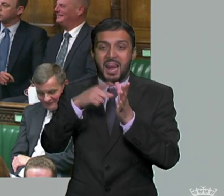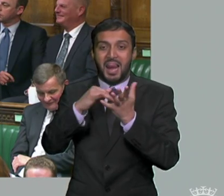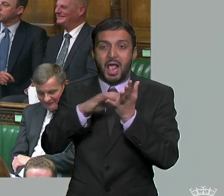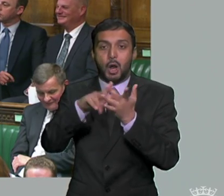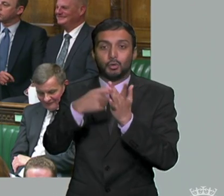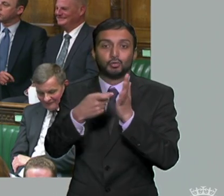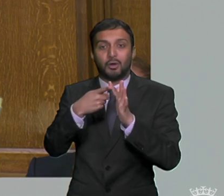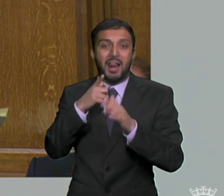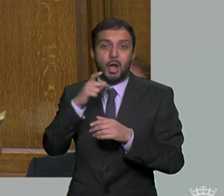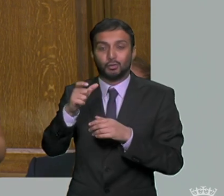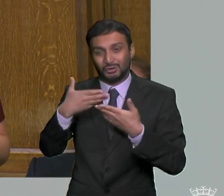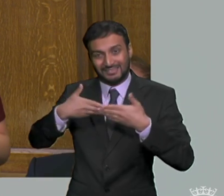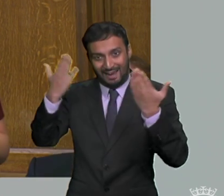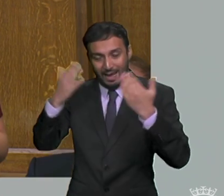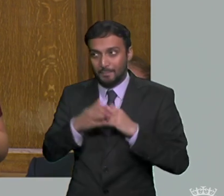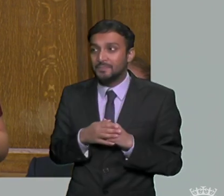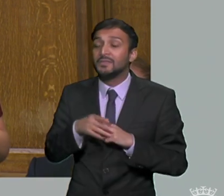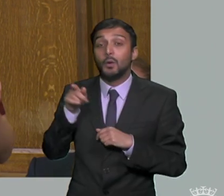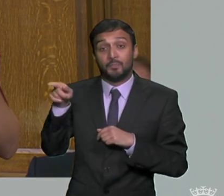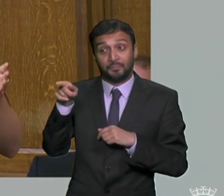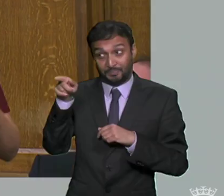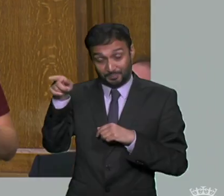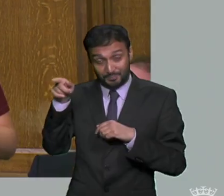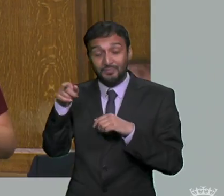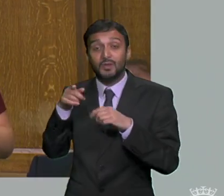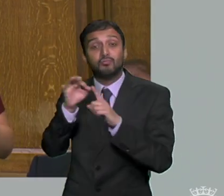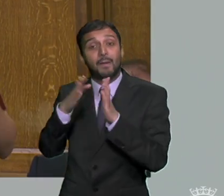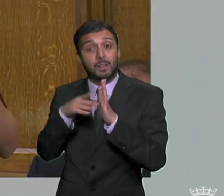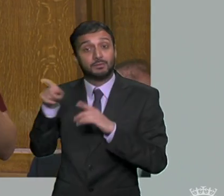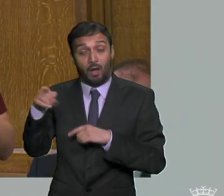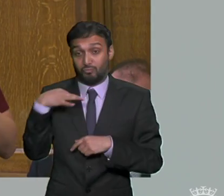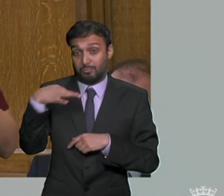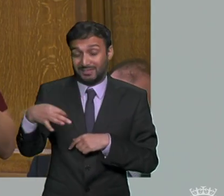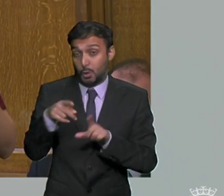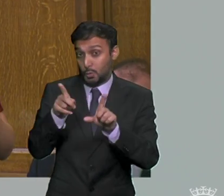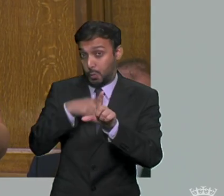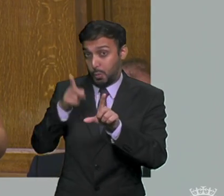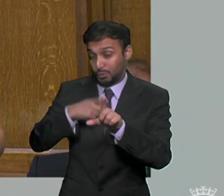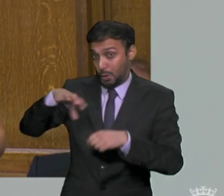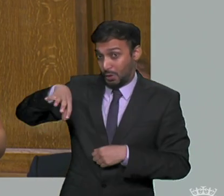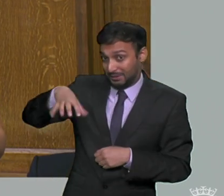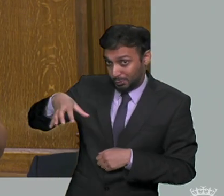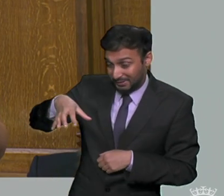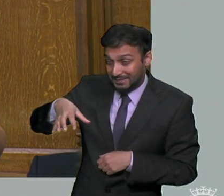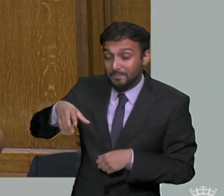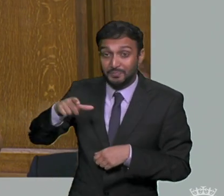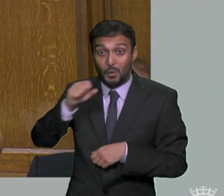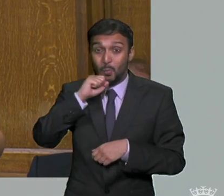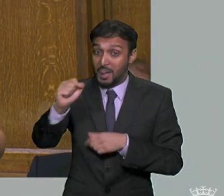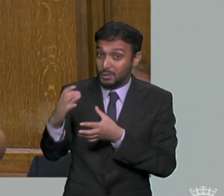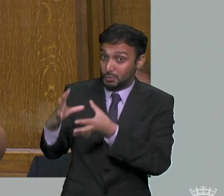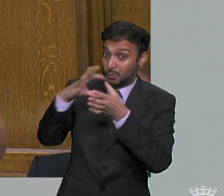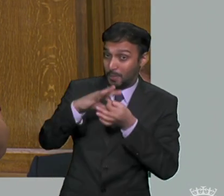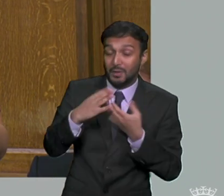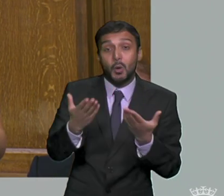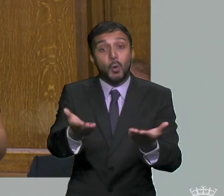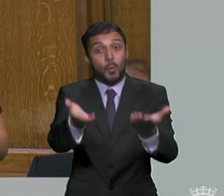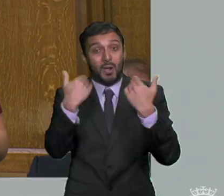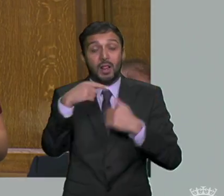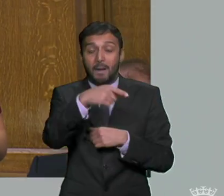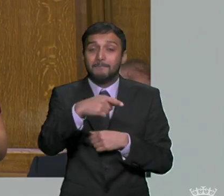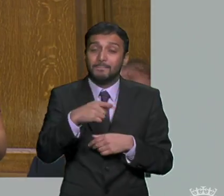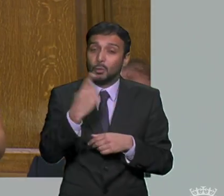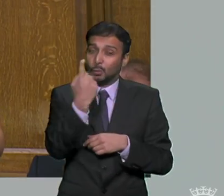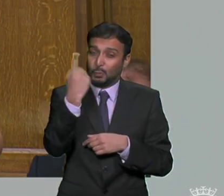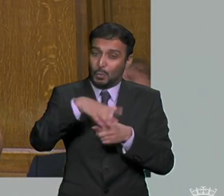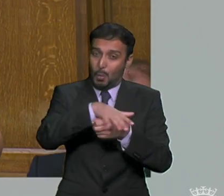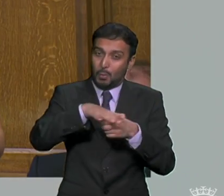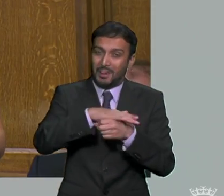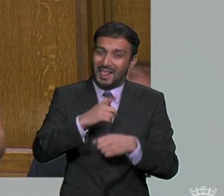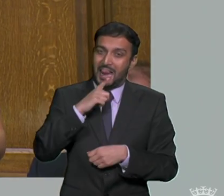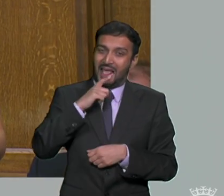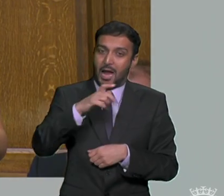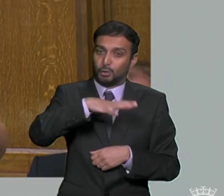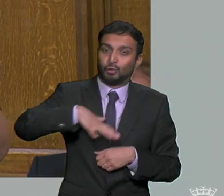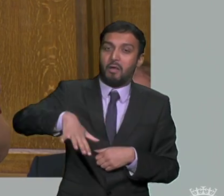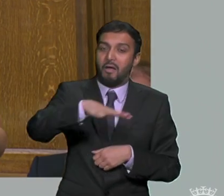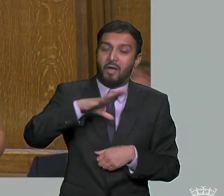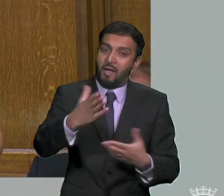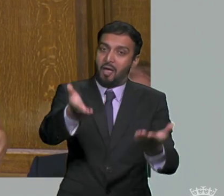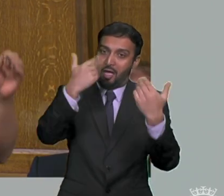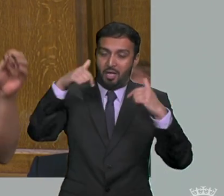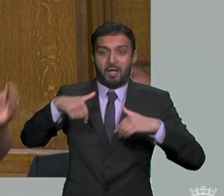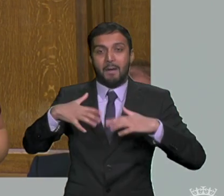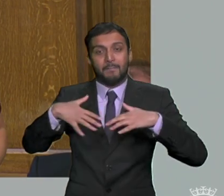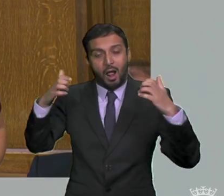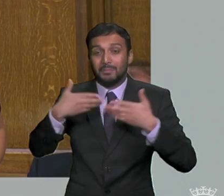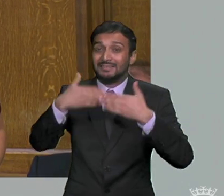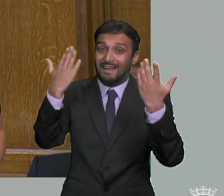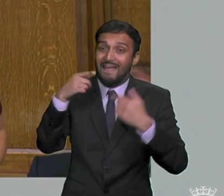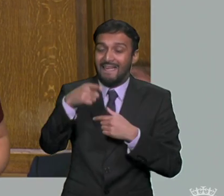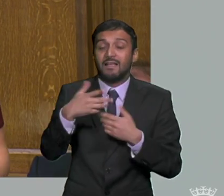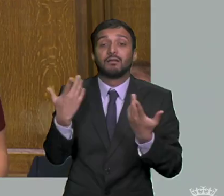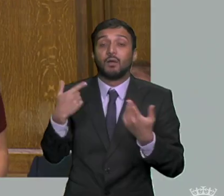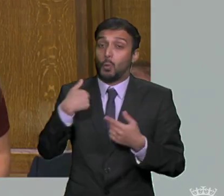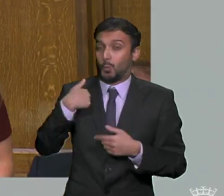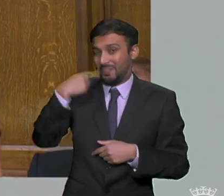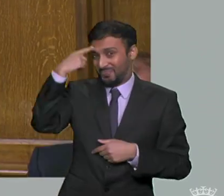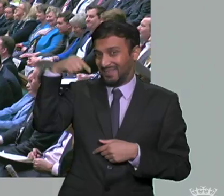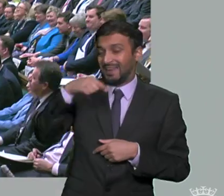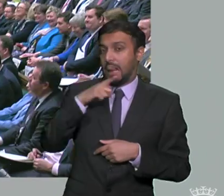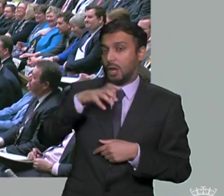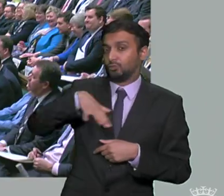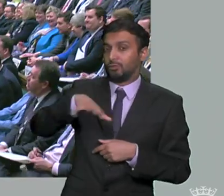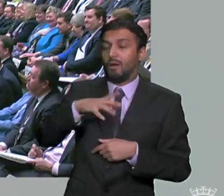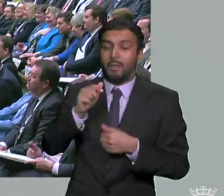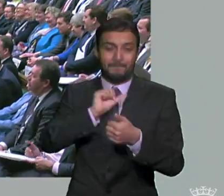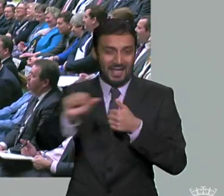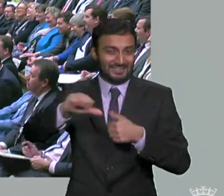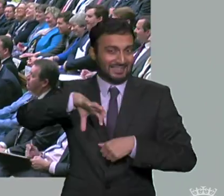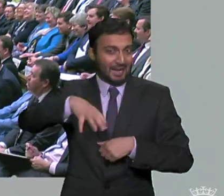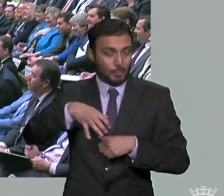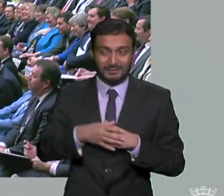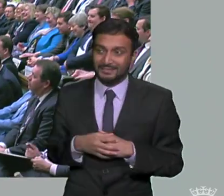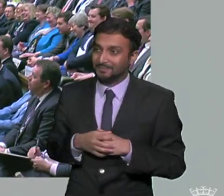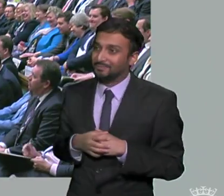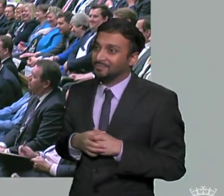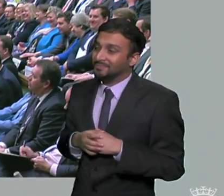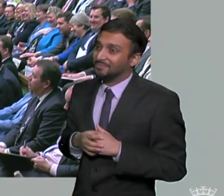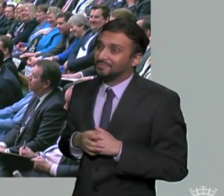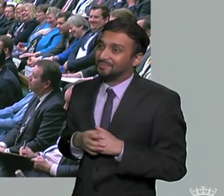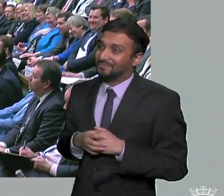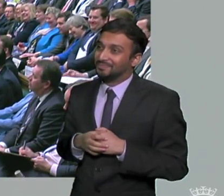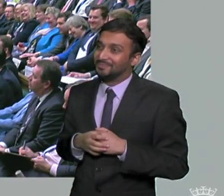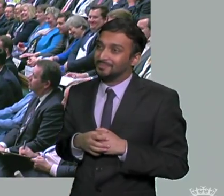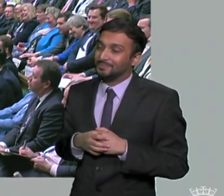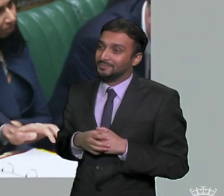Will the Prime Minister, although he represents a Yorkshire constituency, join me in welcoming our Lancastrian local leaders and businesses to Parliament today, and will he join us in supporting our proud history and bright future by levelling up what we consider to be the best county?